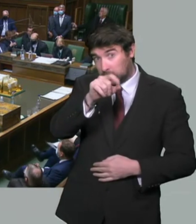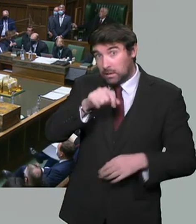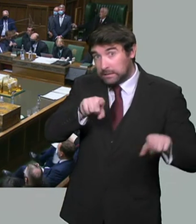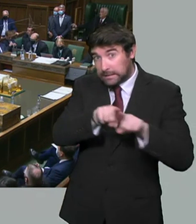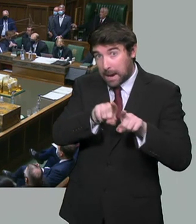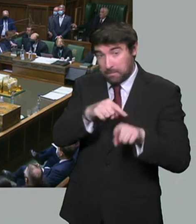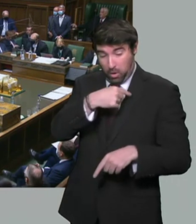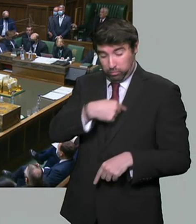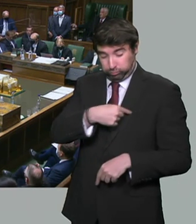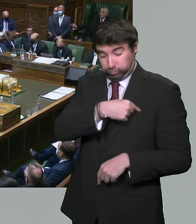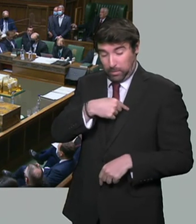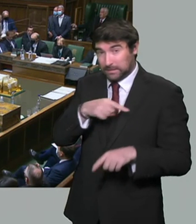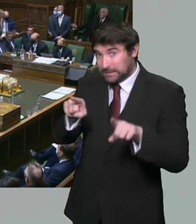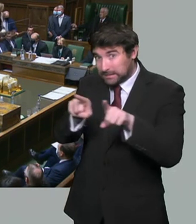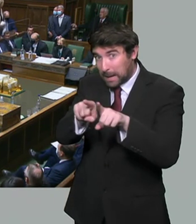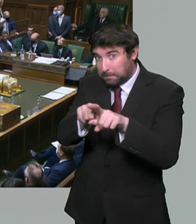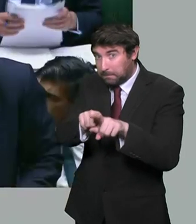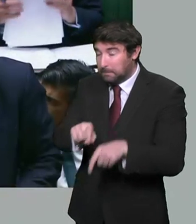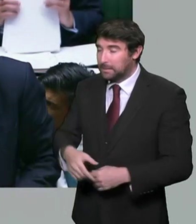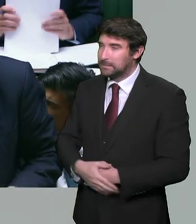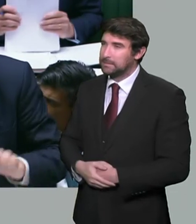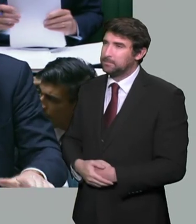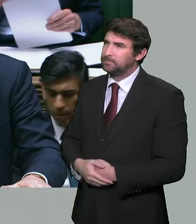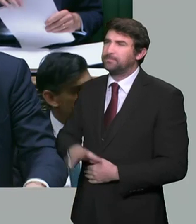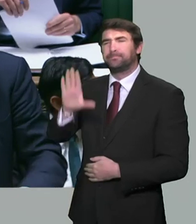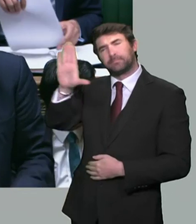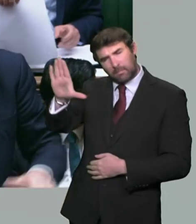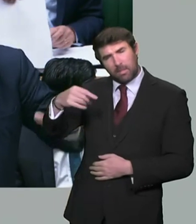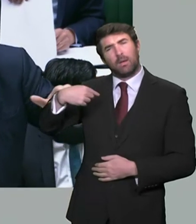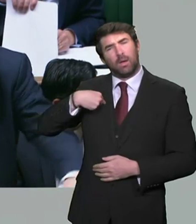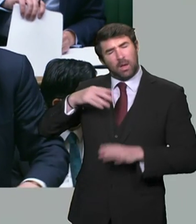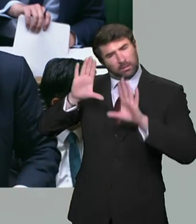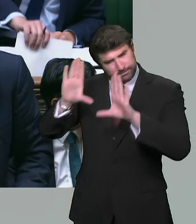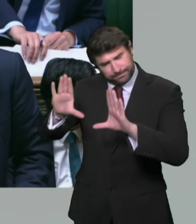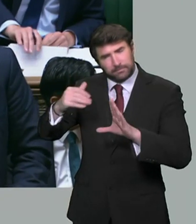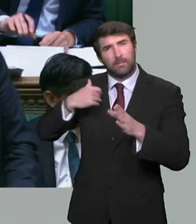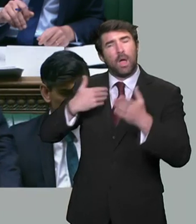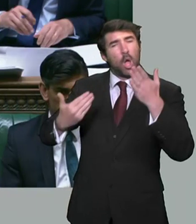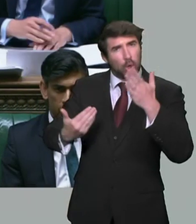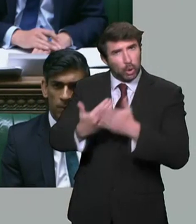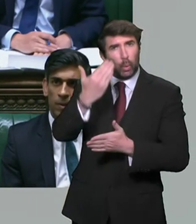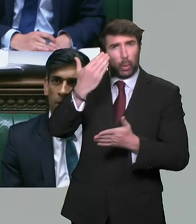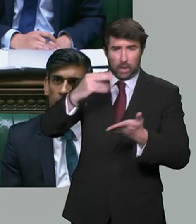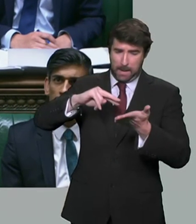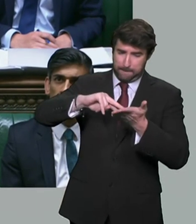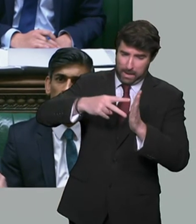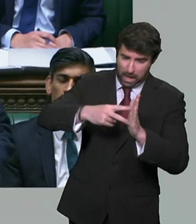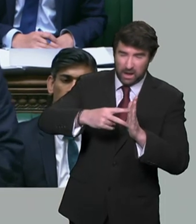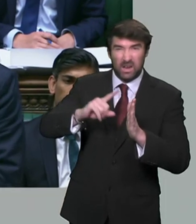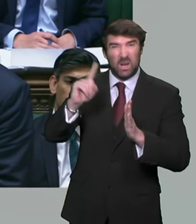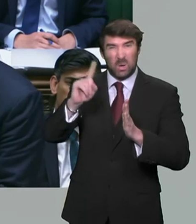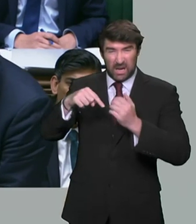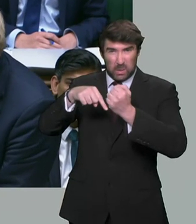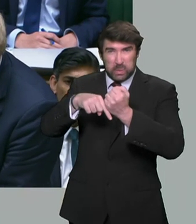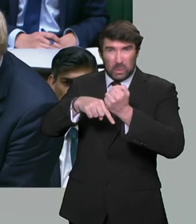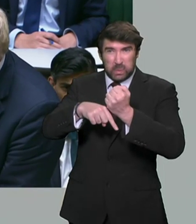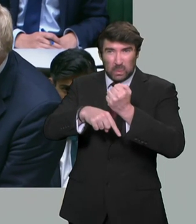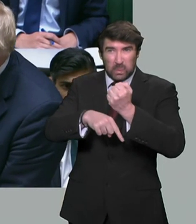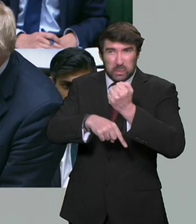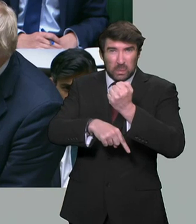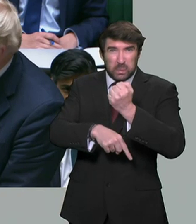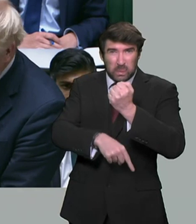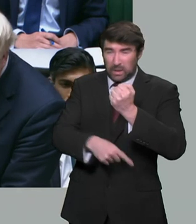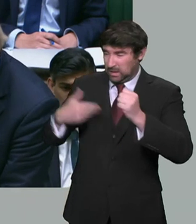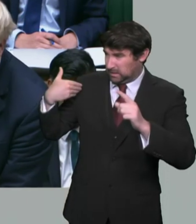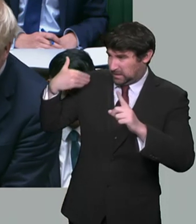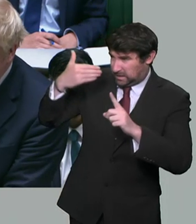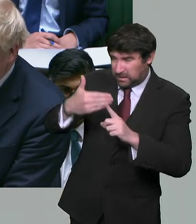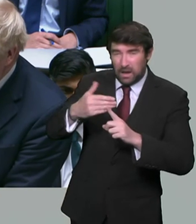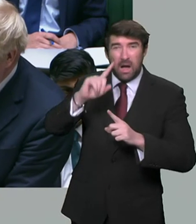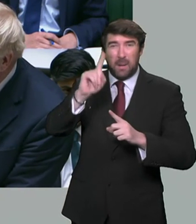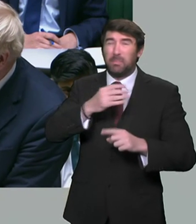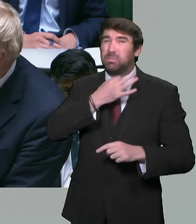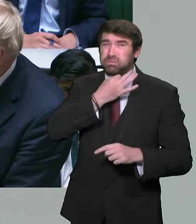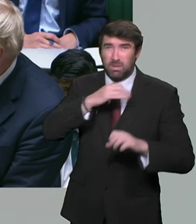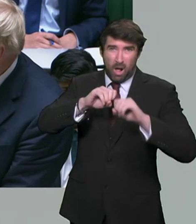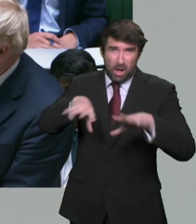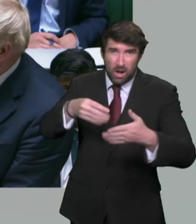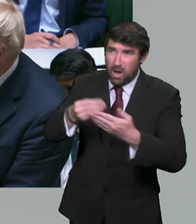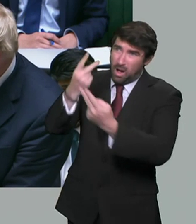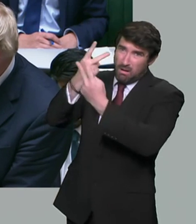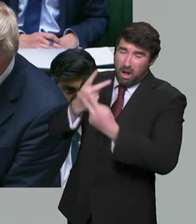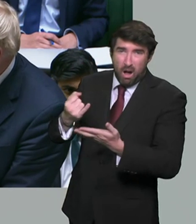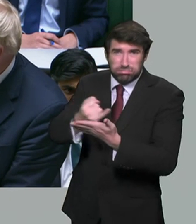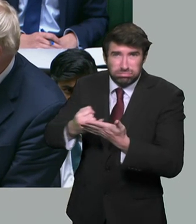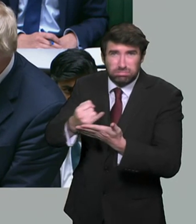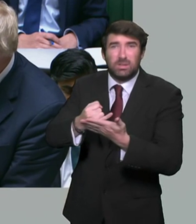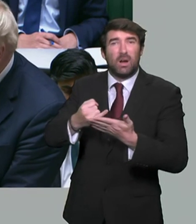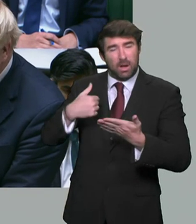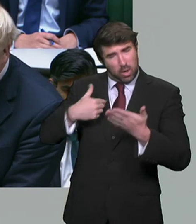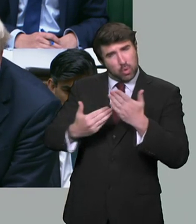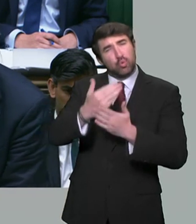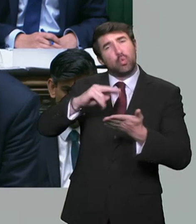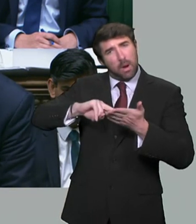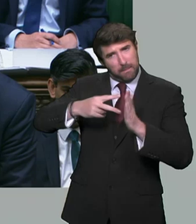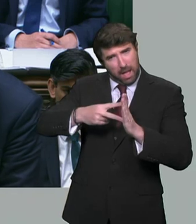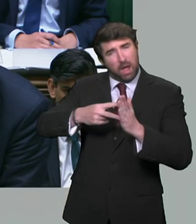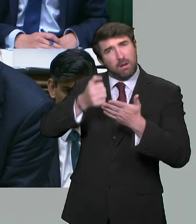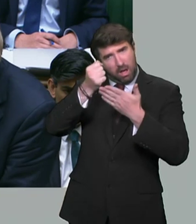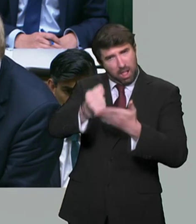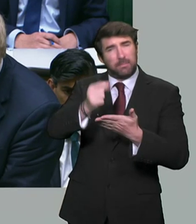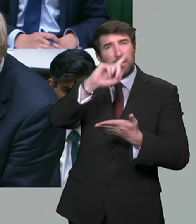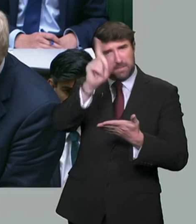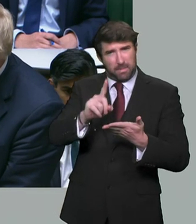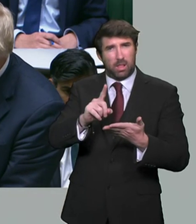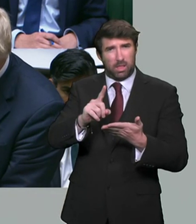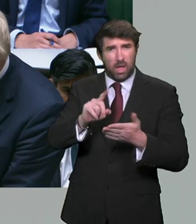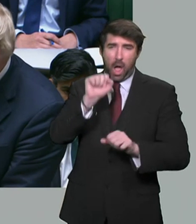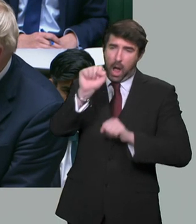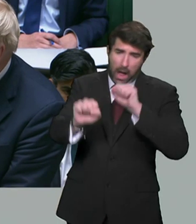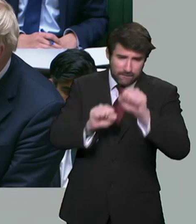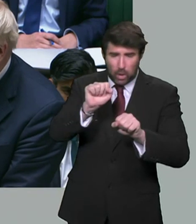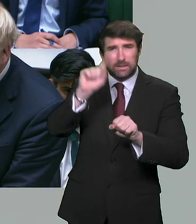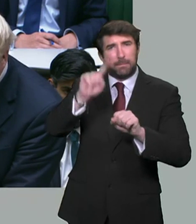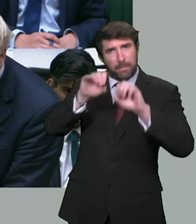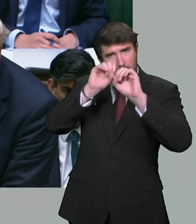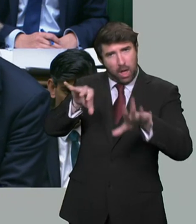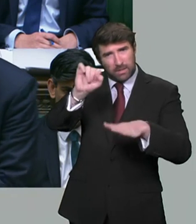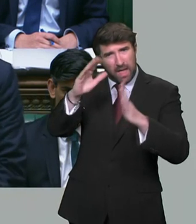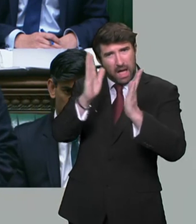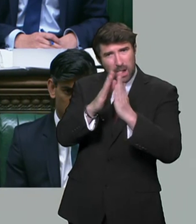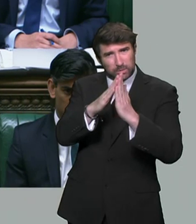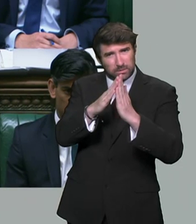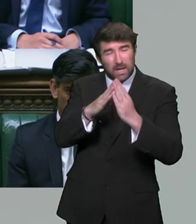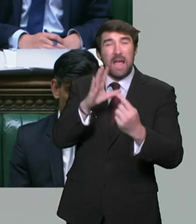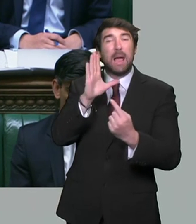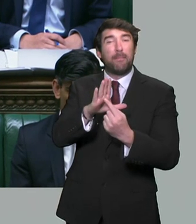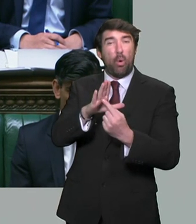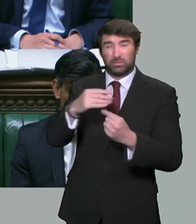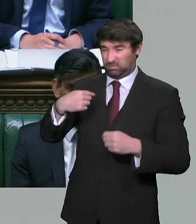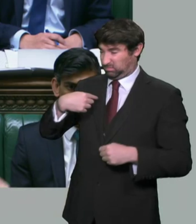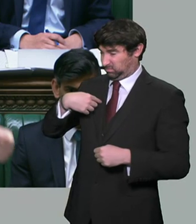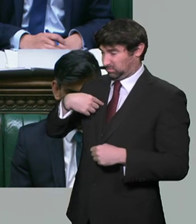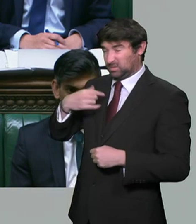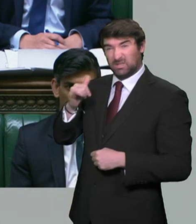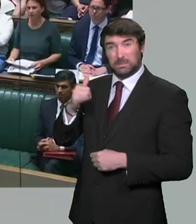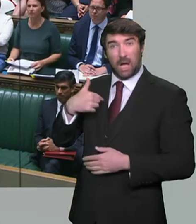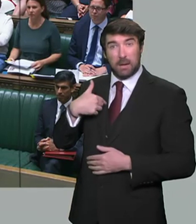What this plan for health and social care does is deal, after decades, with the catastrophic costs faced by millions of people up and down the country, and the risk that they could face the loss of their home, their possessions and their ability to pass on anything to their children.